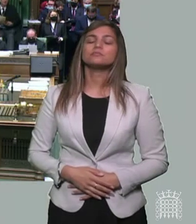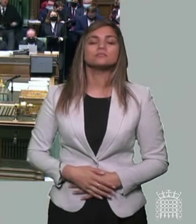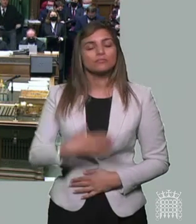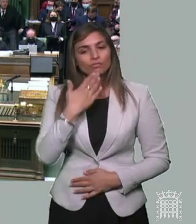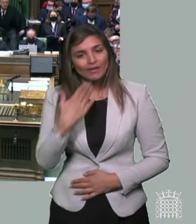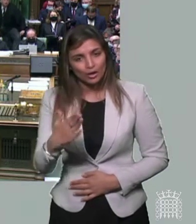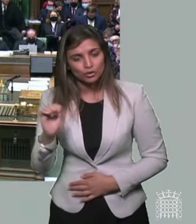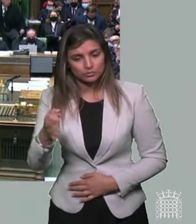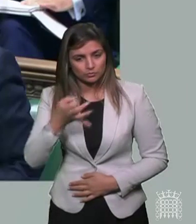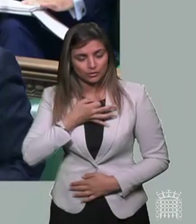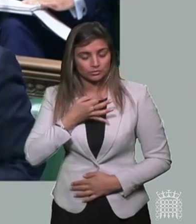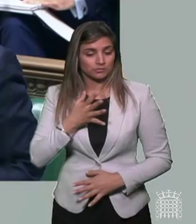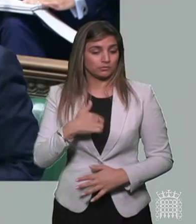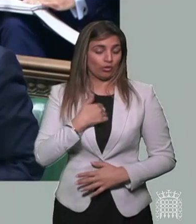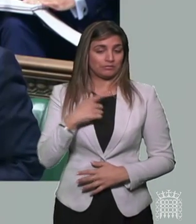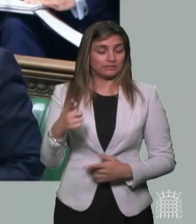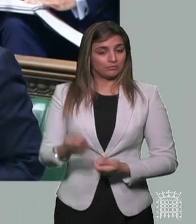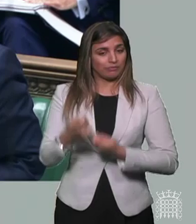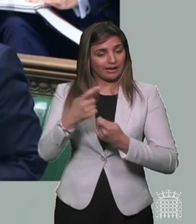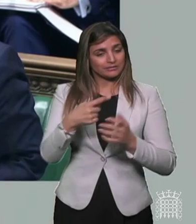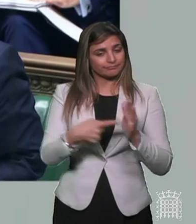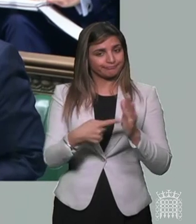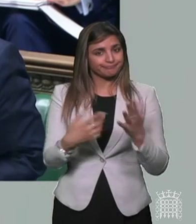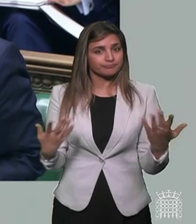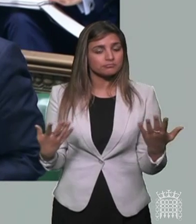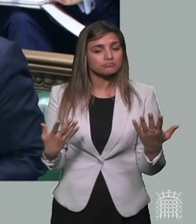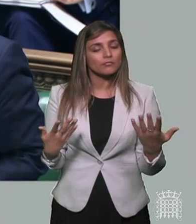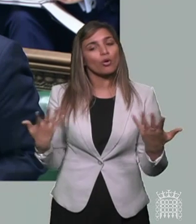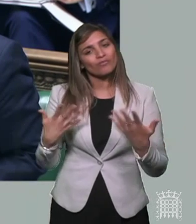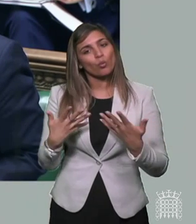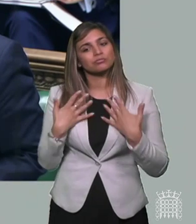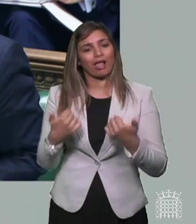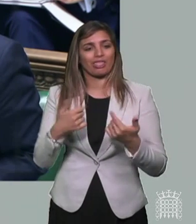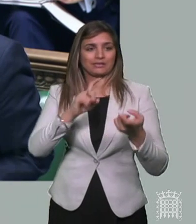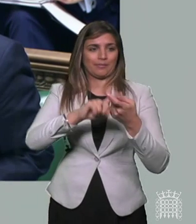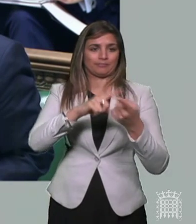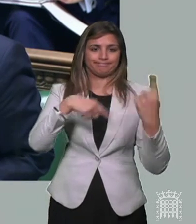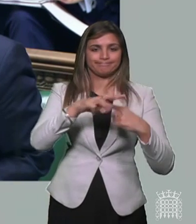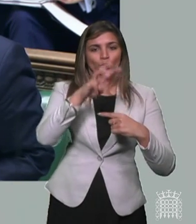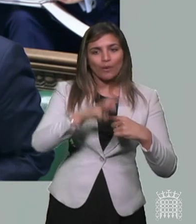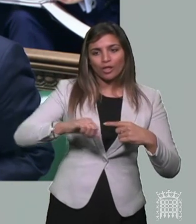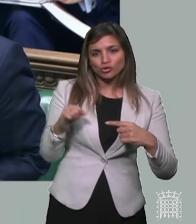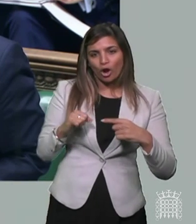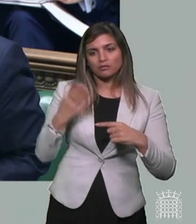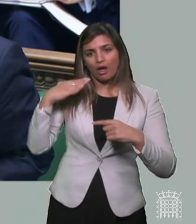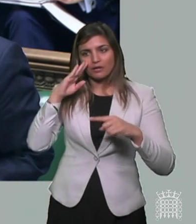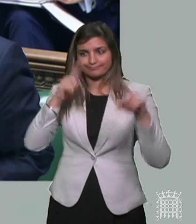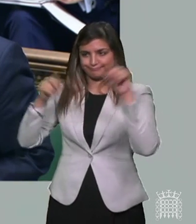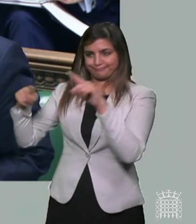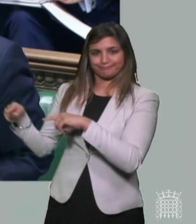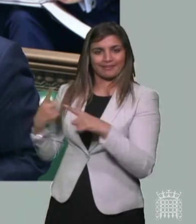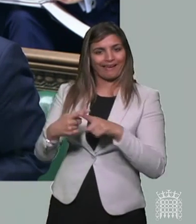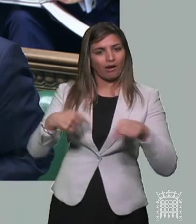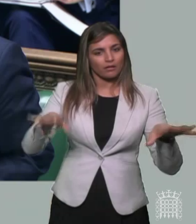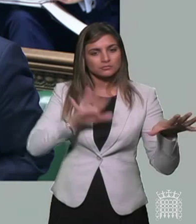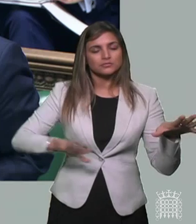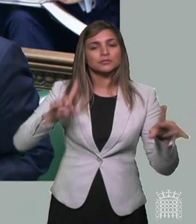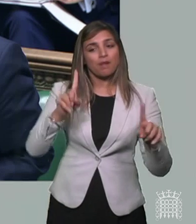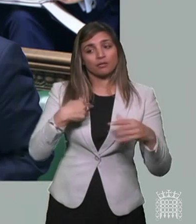I am sorry about the case that he raises. Health of course is a devolved matter, but I thank our NHS colleagues across the whole of the UK.